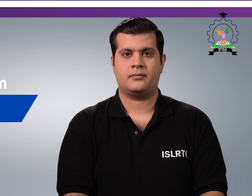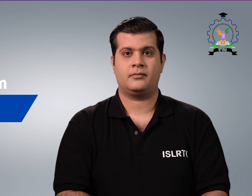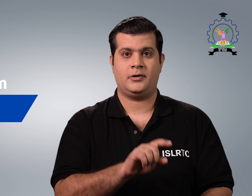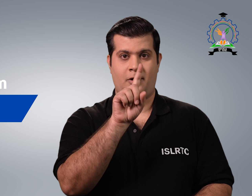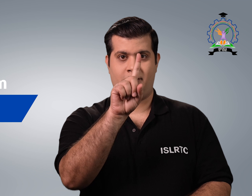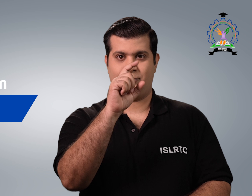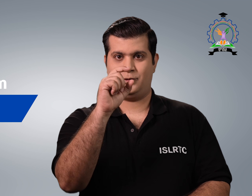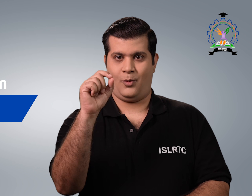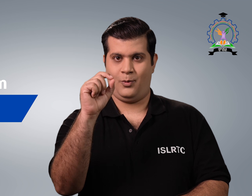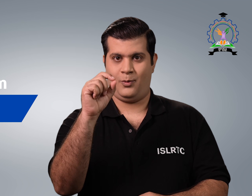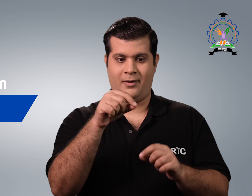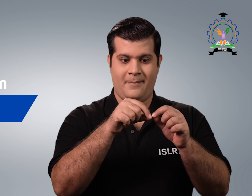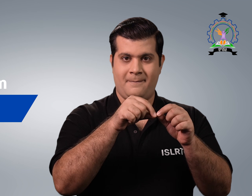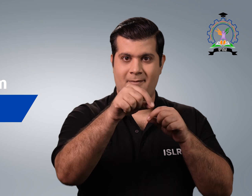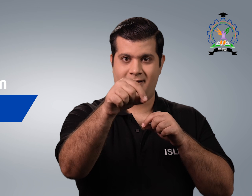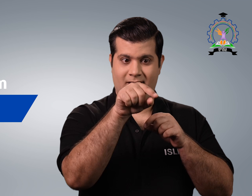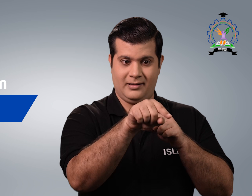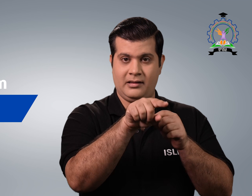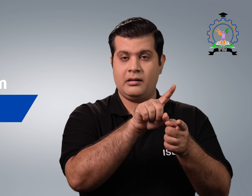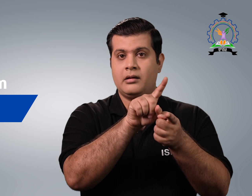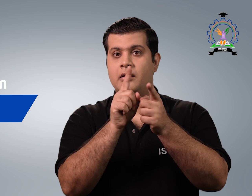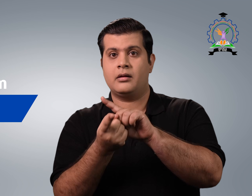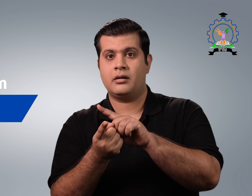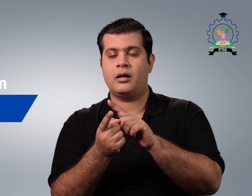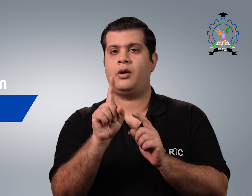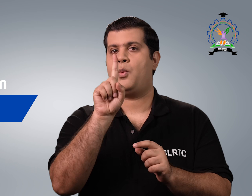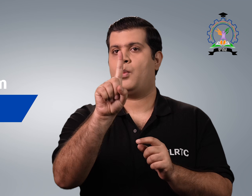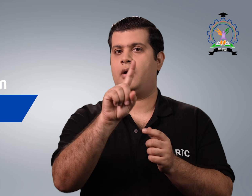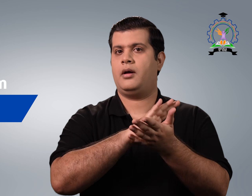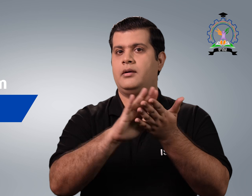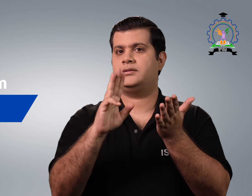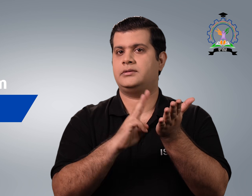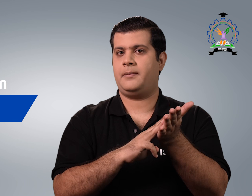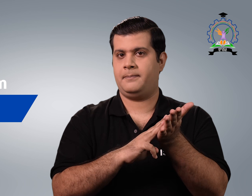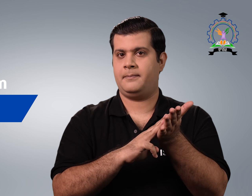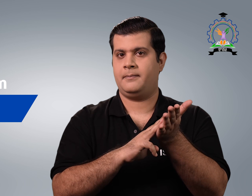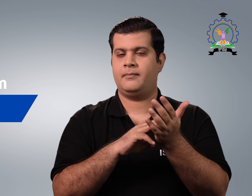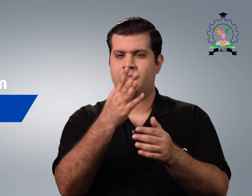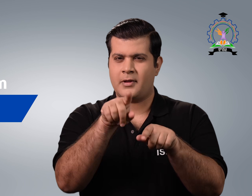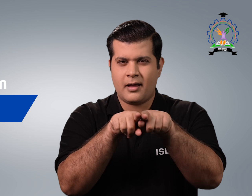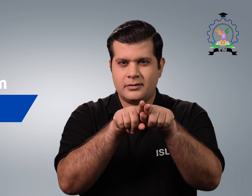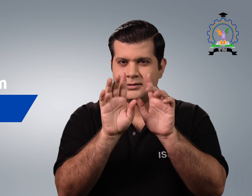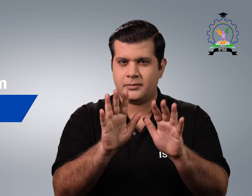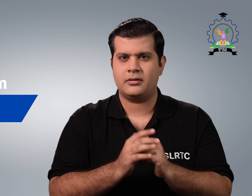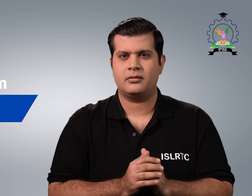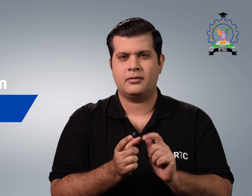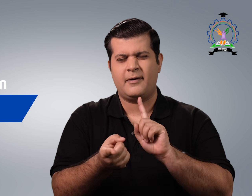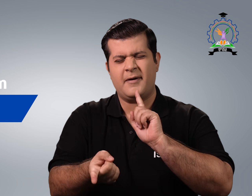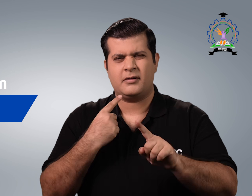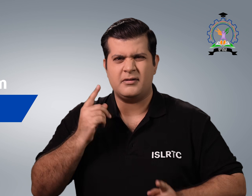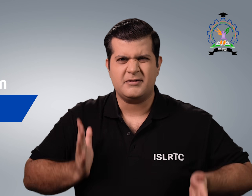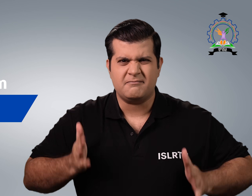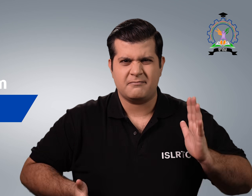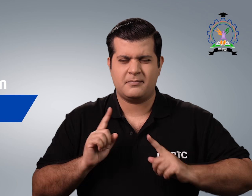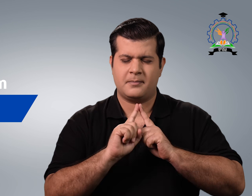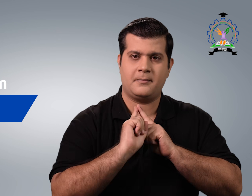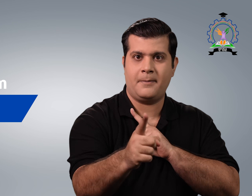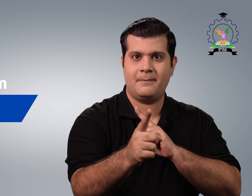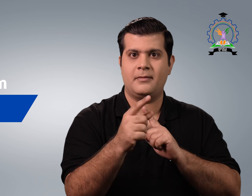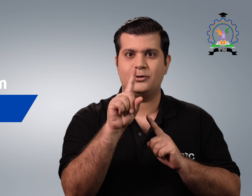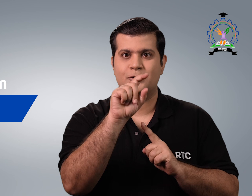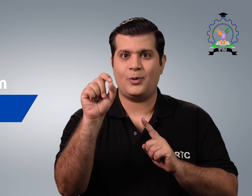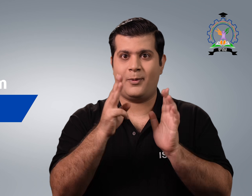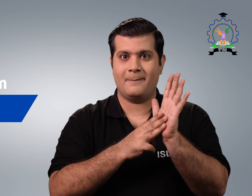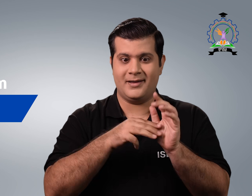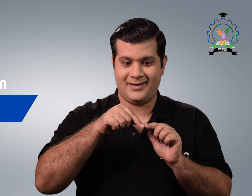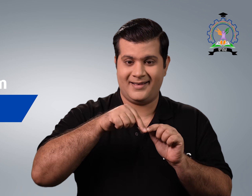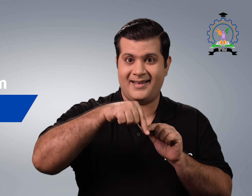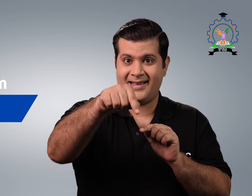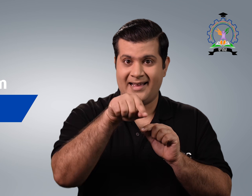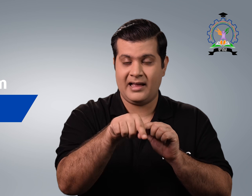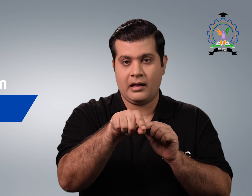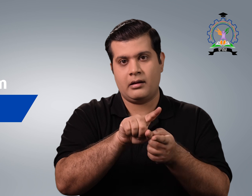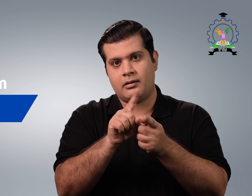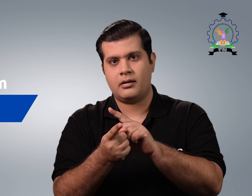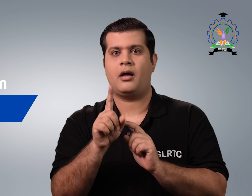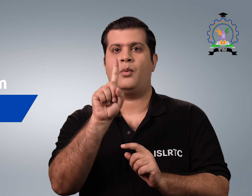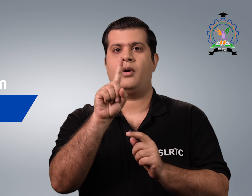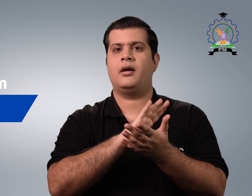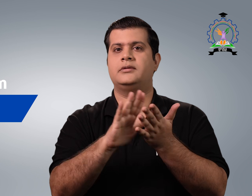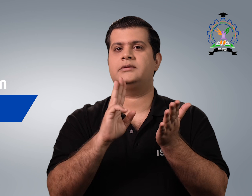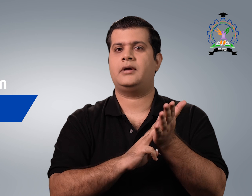A metric unit of length equal to one hundred metres. For example - A 100m sprint is equivalent to 1 Hectometer.